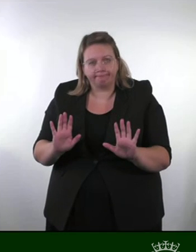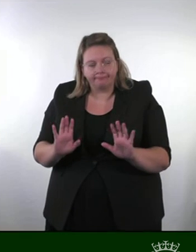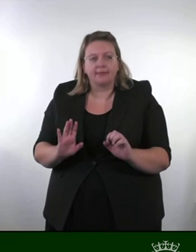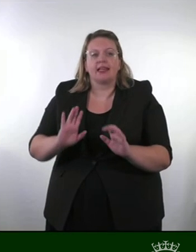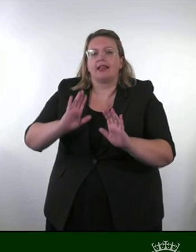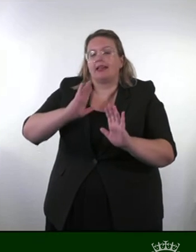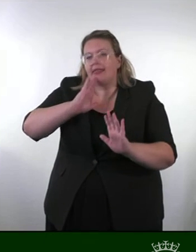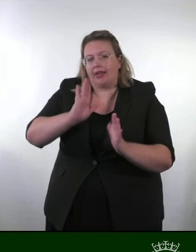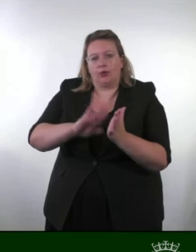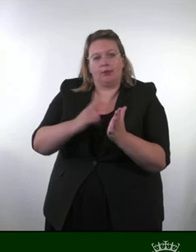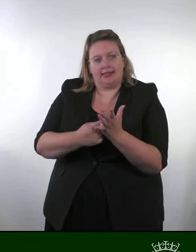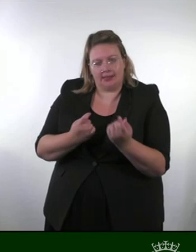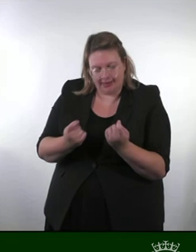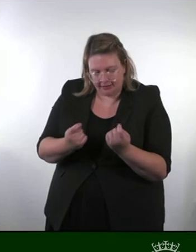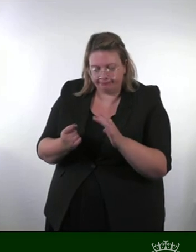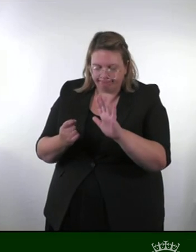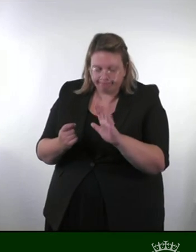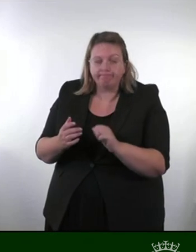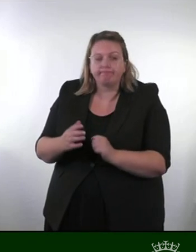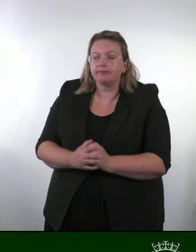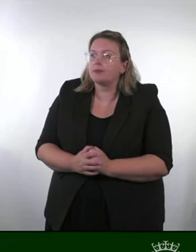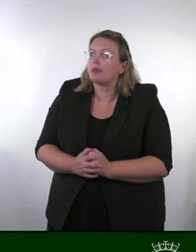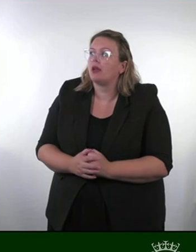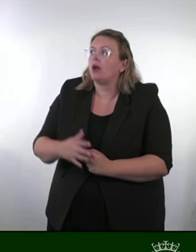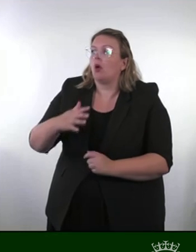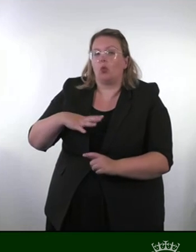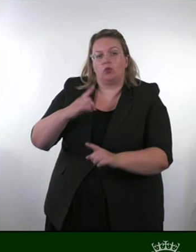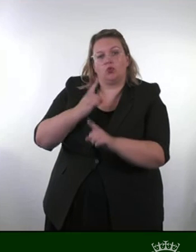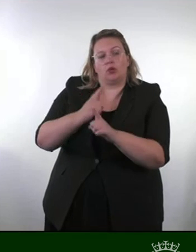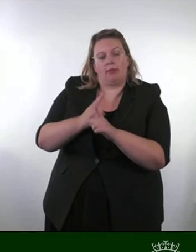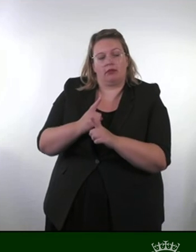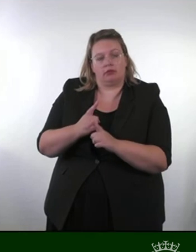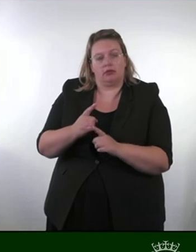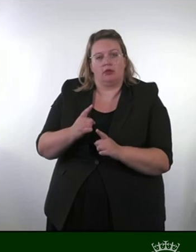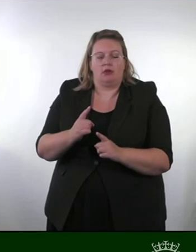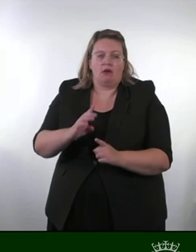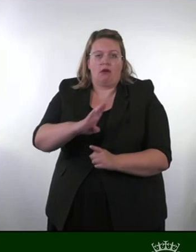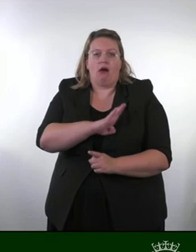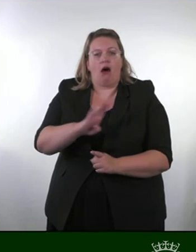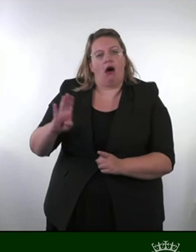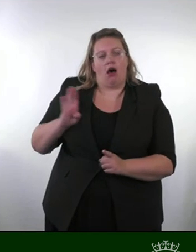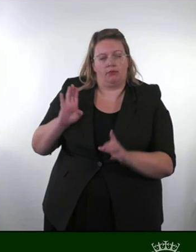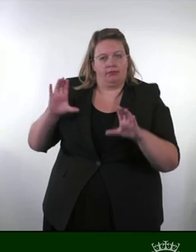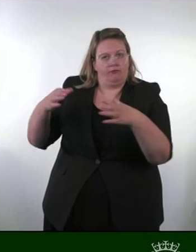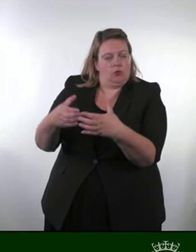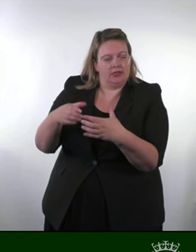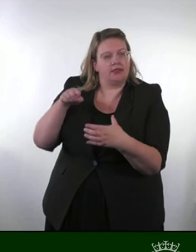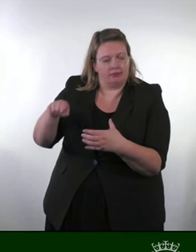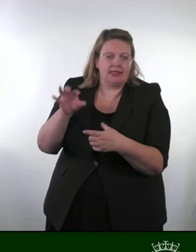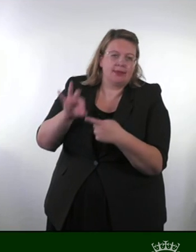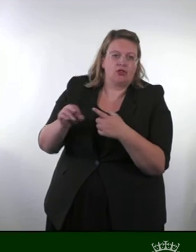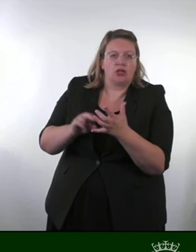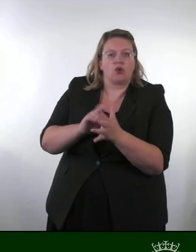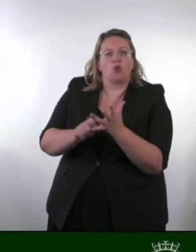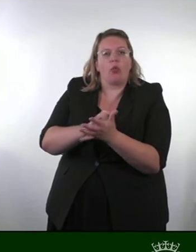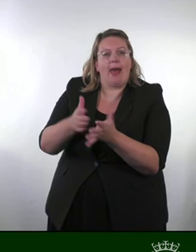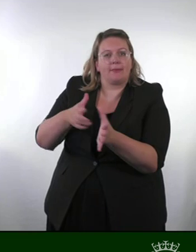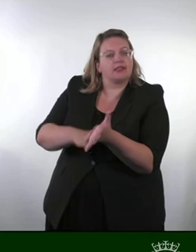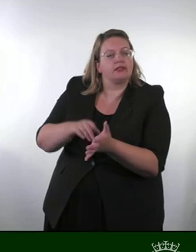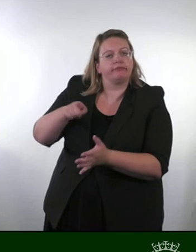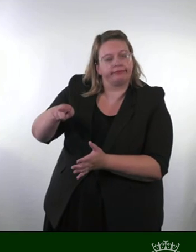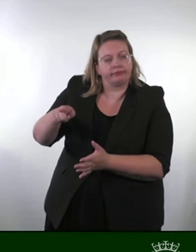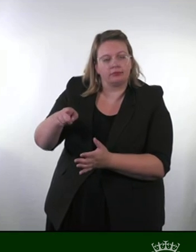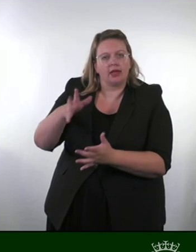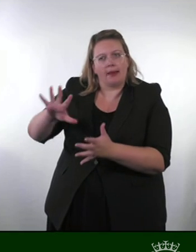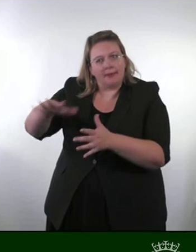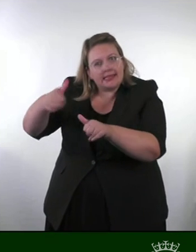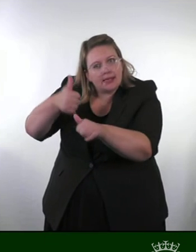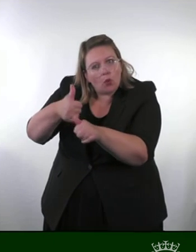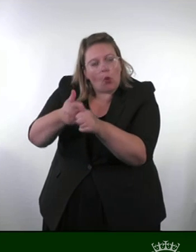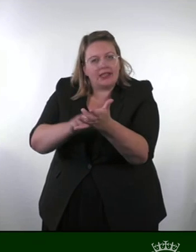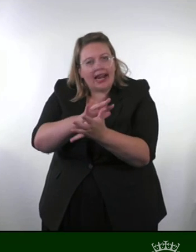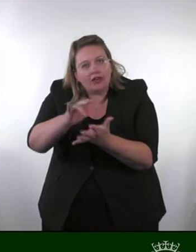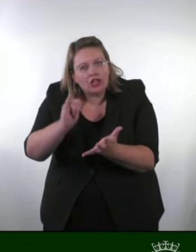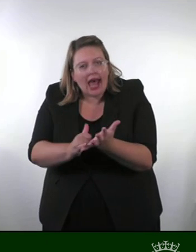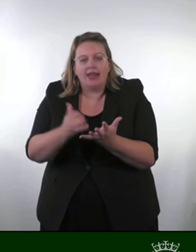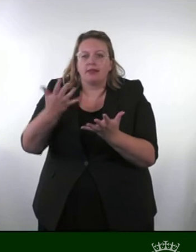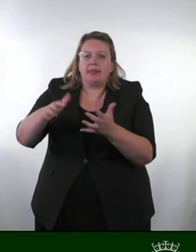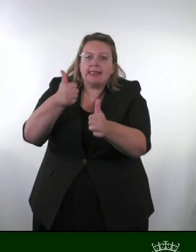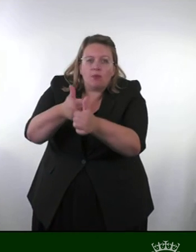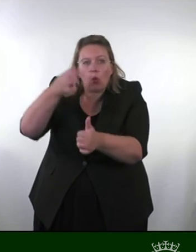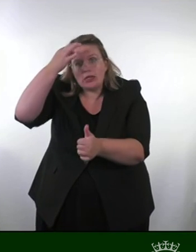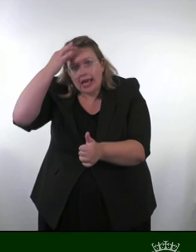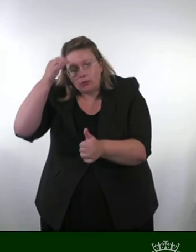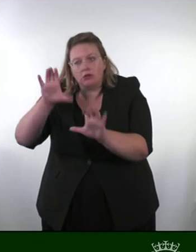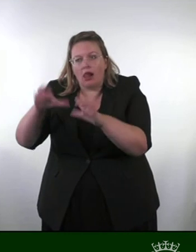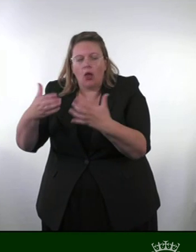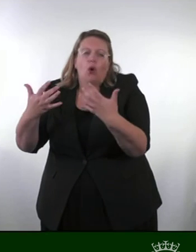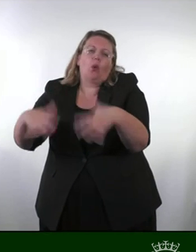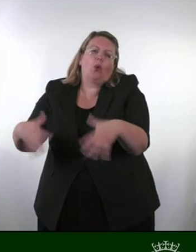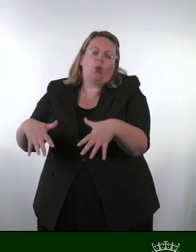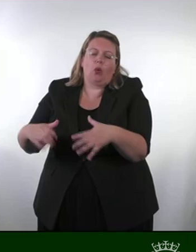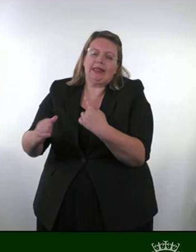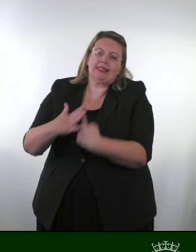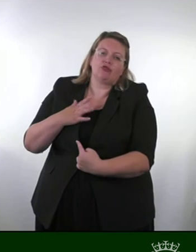The work of the armed forces, especially 103 Battalion Royal Electrical and Mechanical Engineers in Northampton, in logistical support of the NHS, councils and volunteers during the lockdown was truly inspirational.